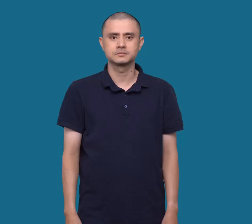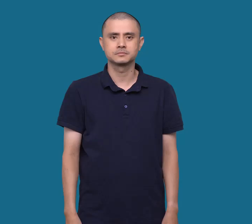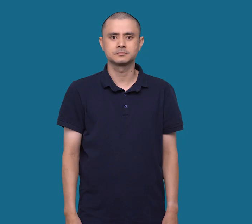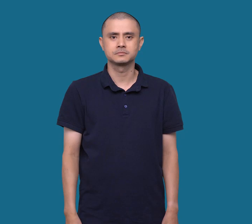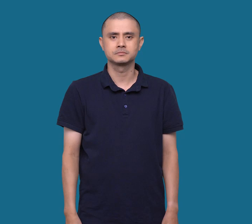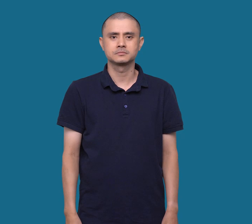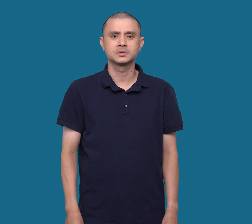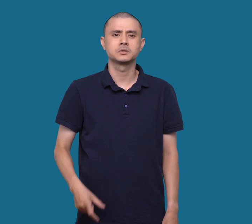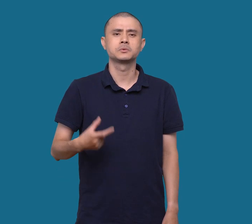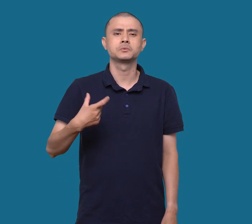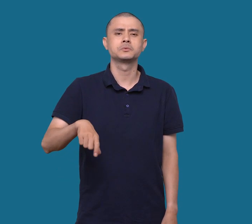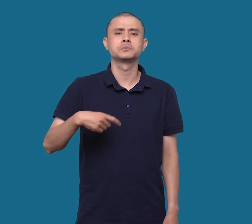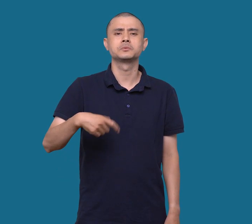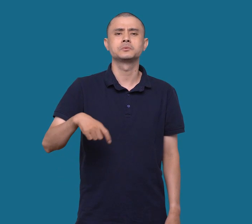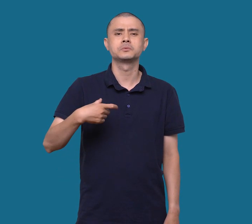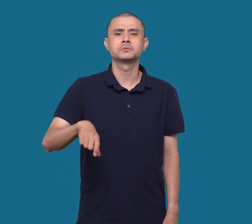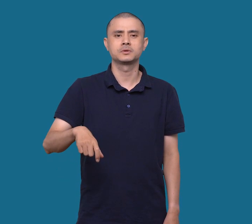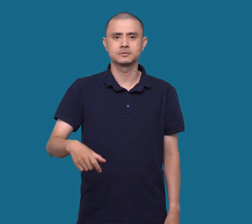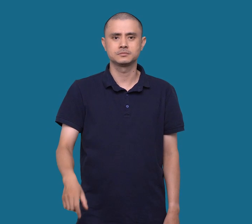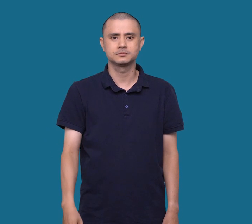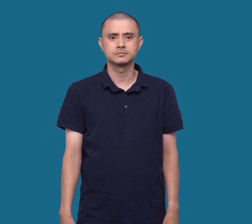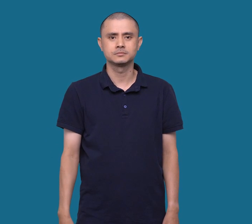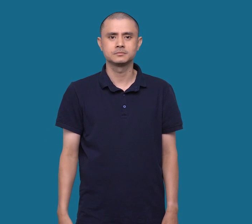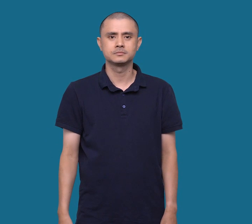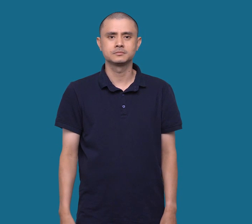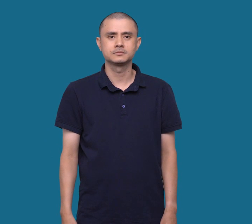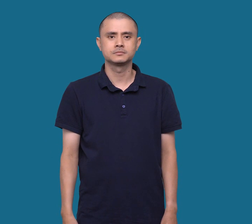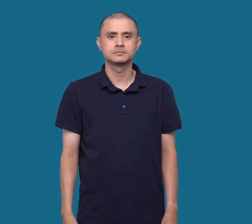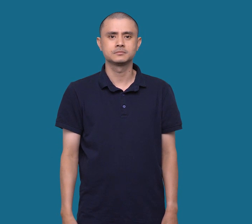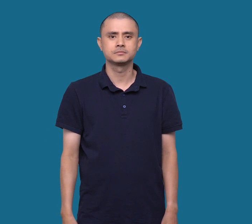thói quen